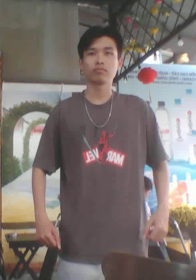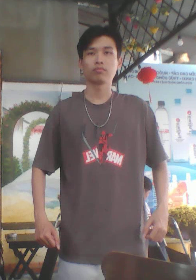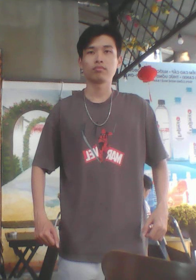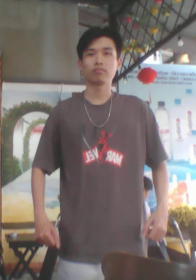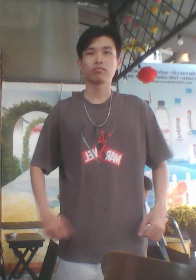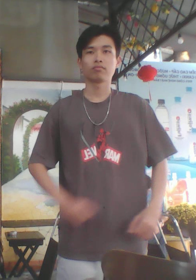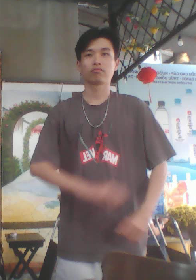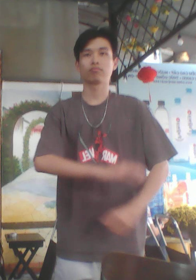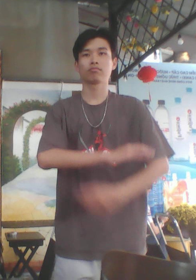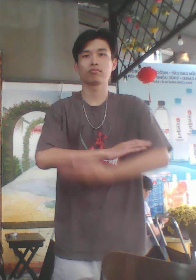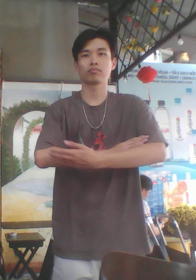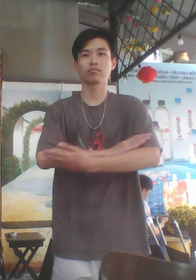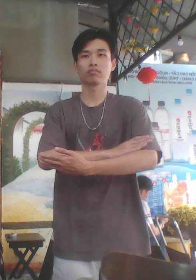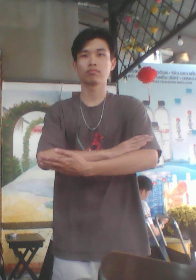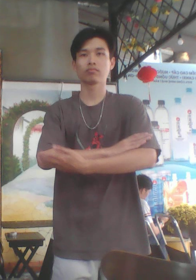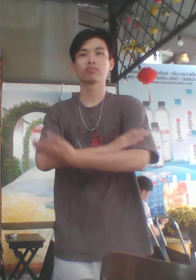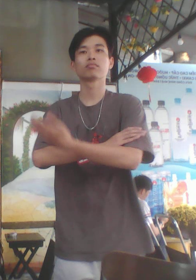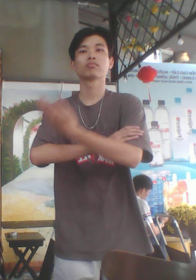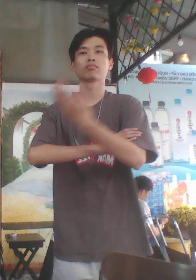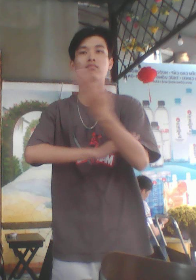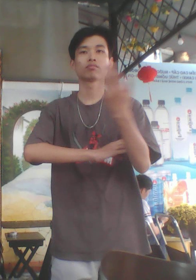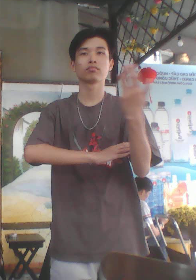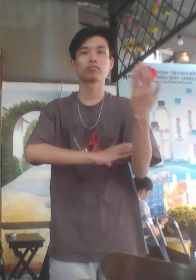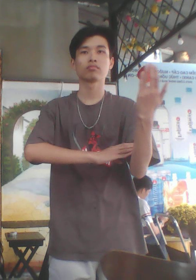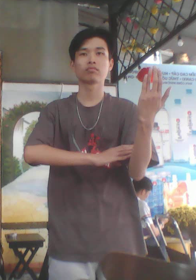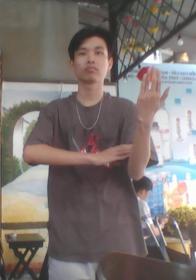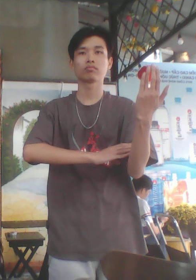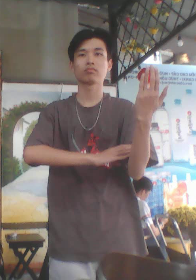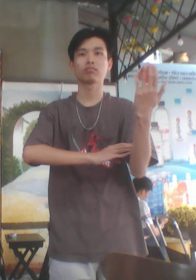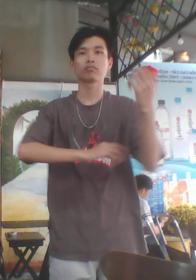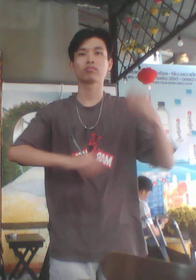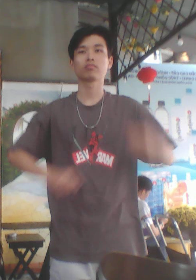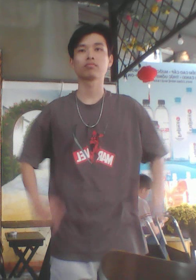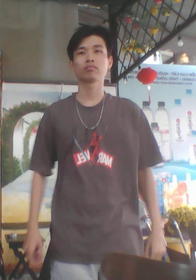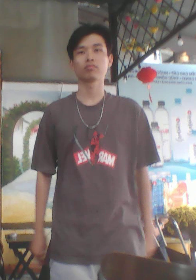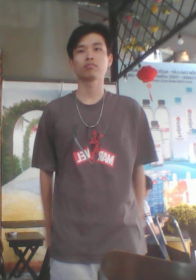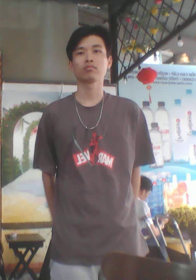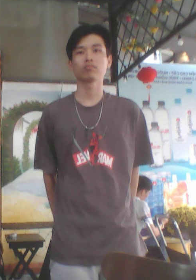buổi sáng